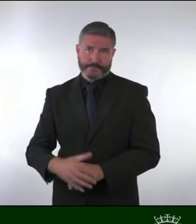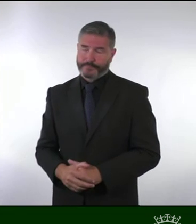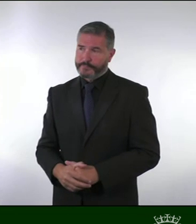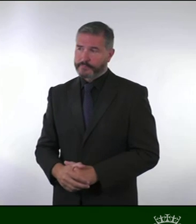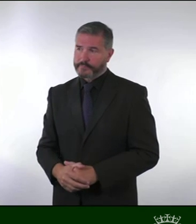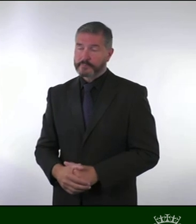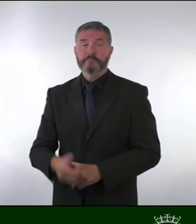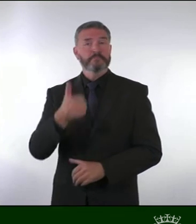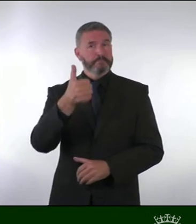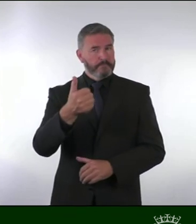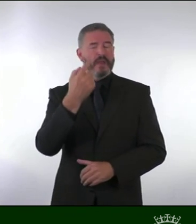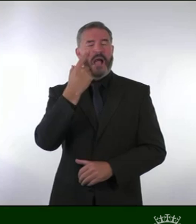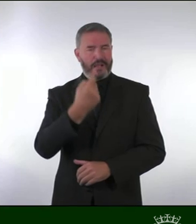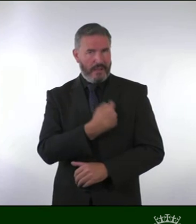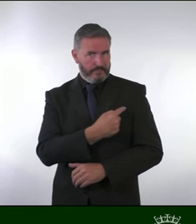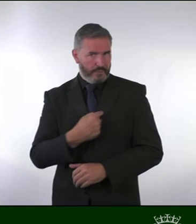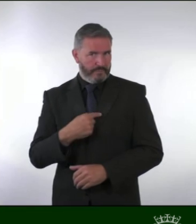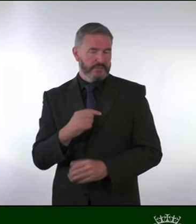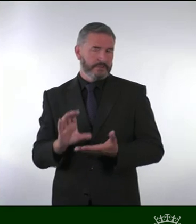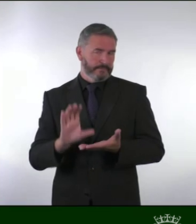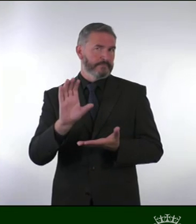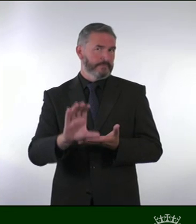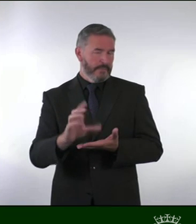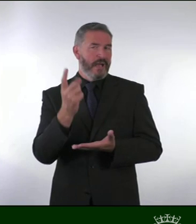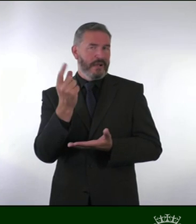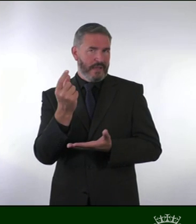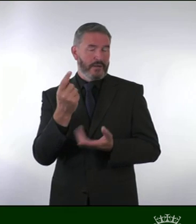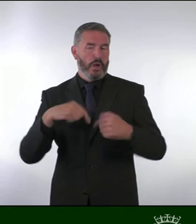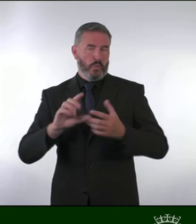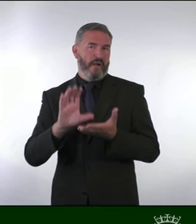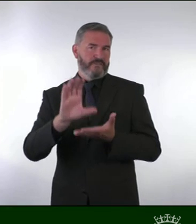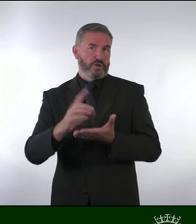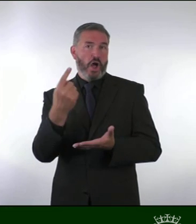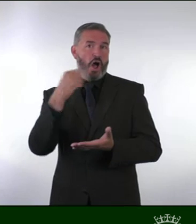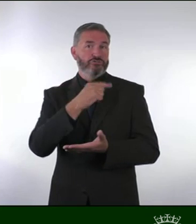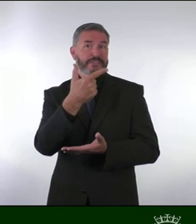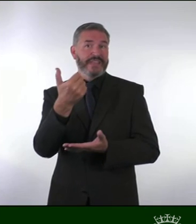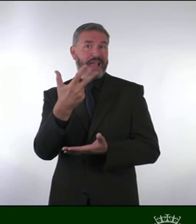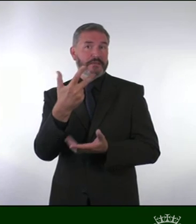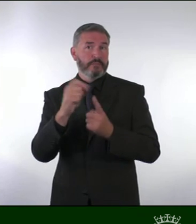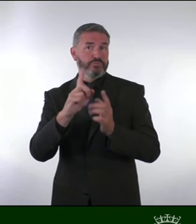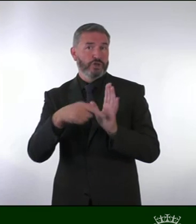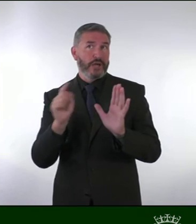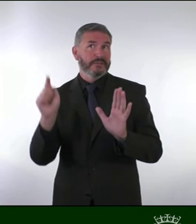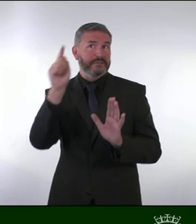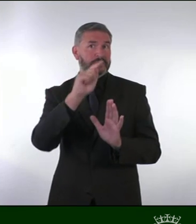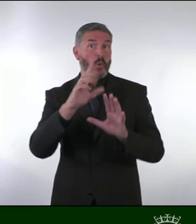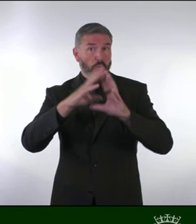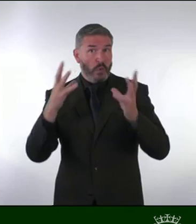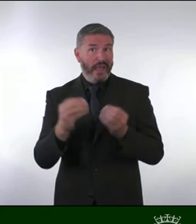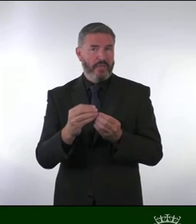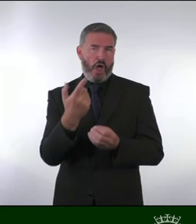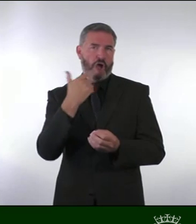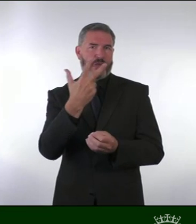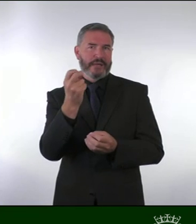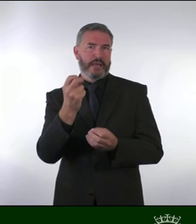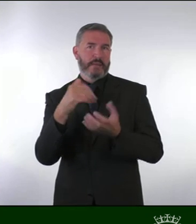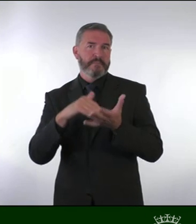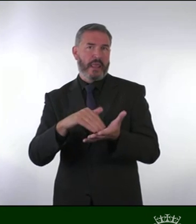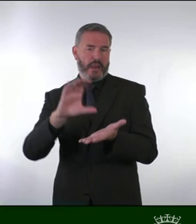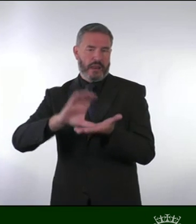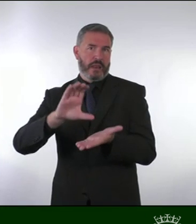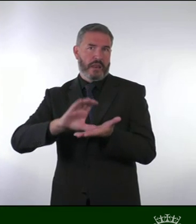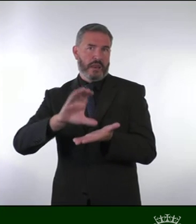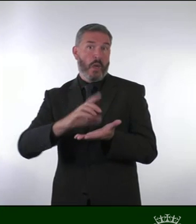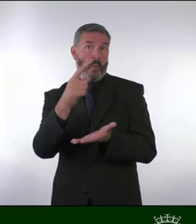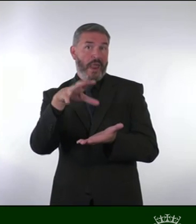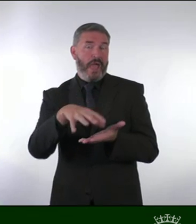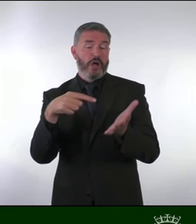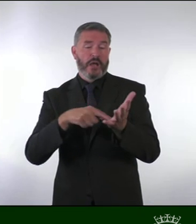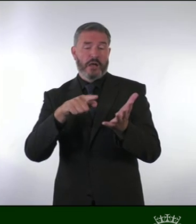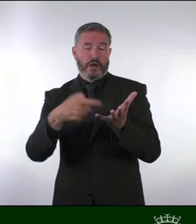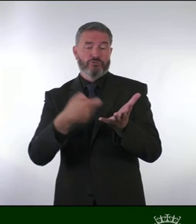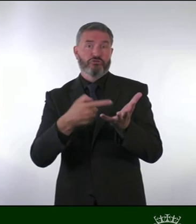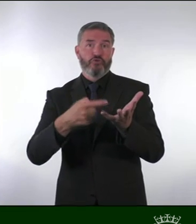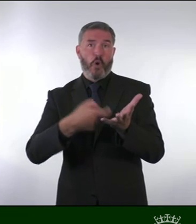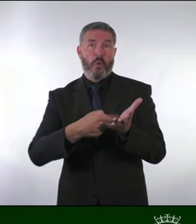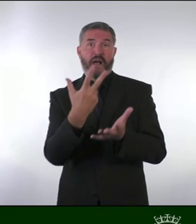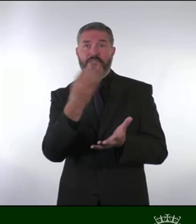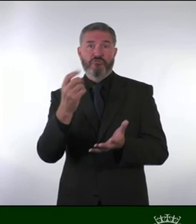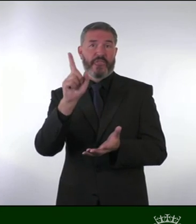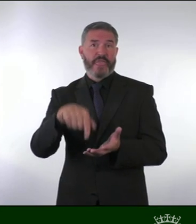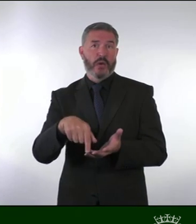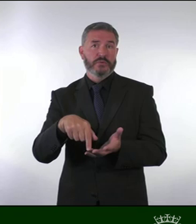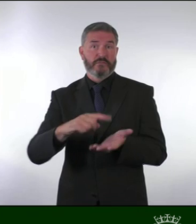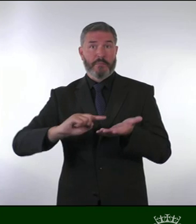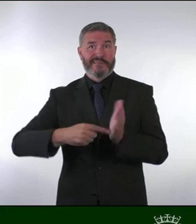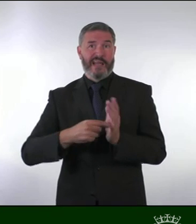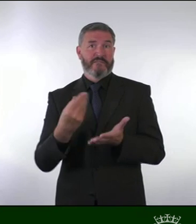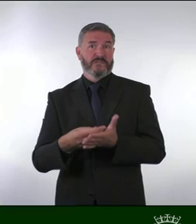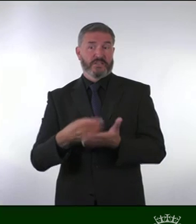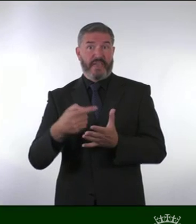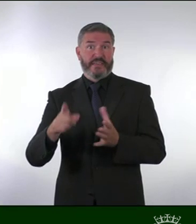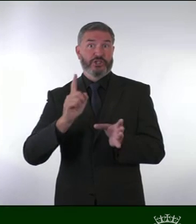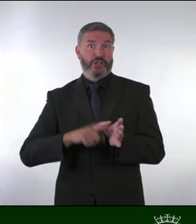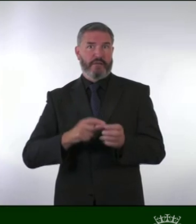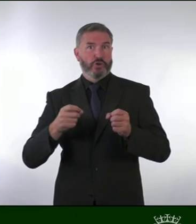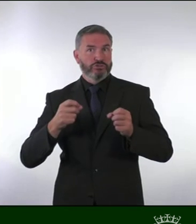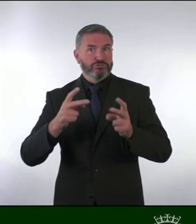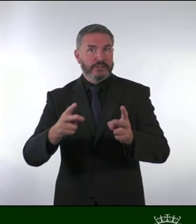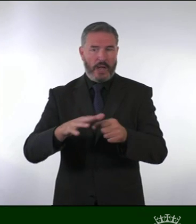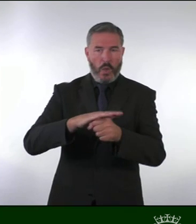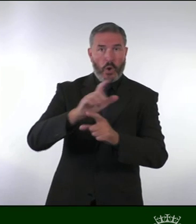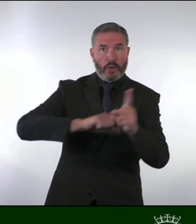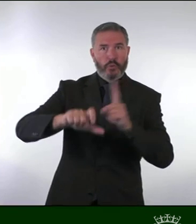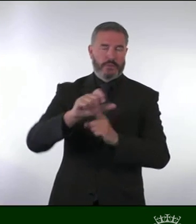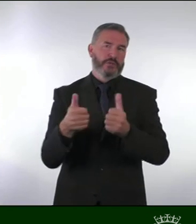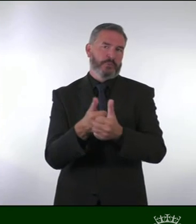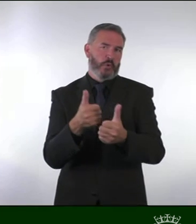Indeed I can. We are funding 178 projects throughout England through our £180 million coastal communities fund, and Truro will receive at least £500,000 from the towns fund this year to support the high street and local community.